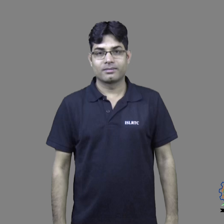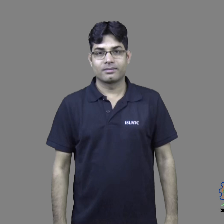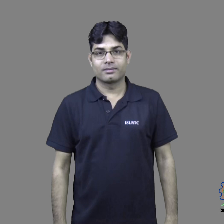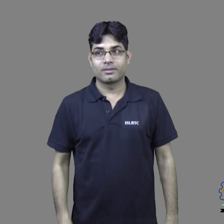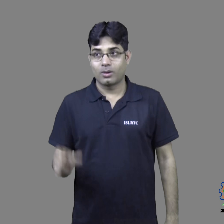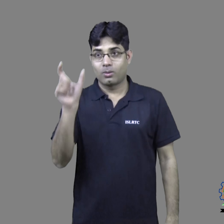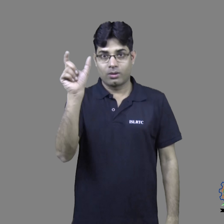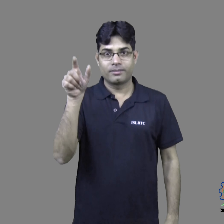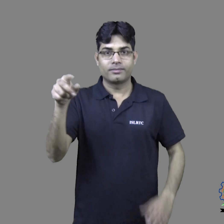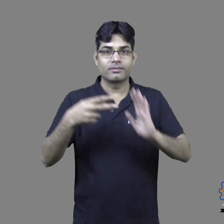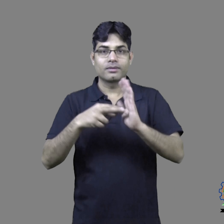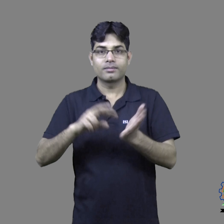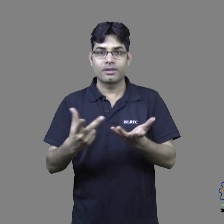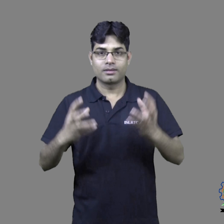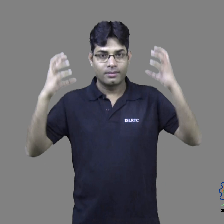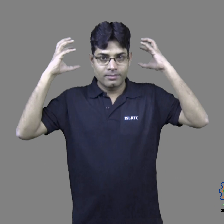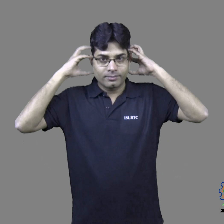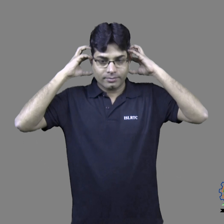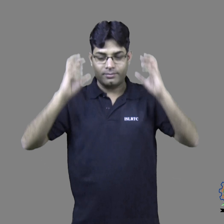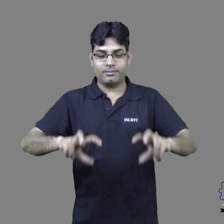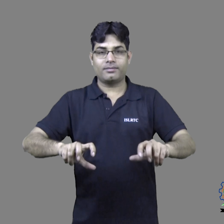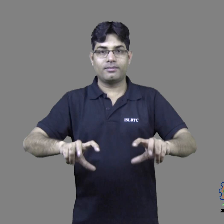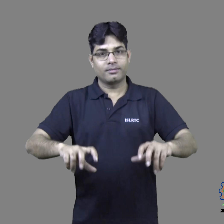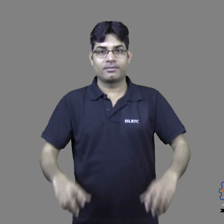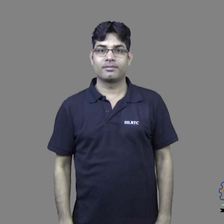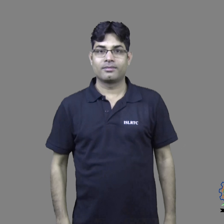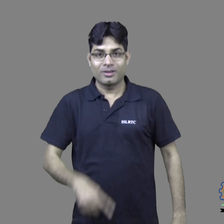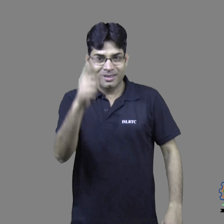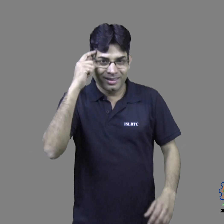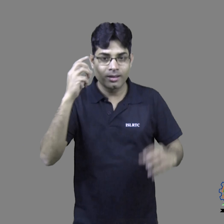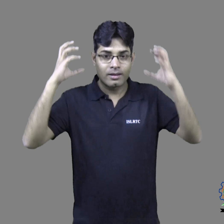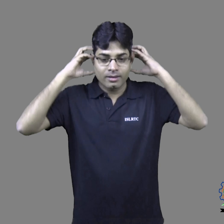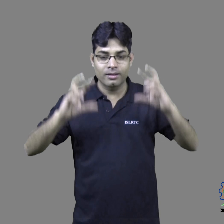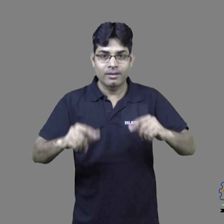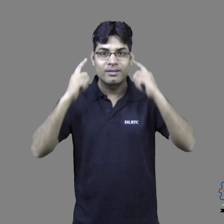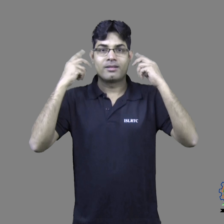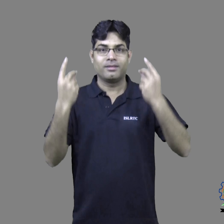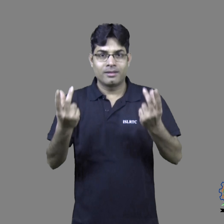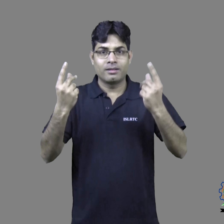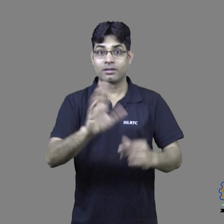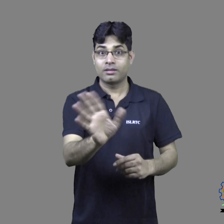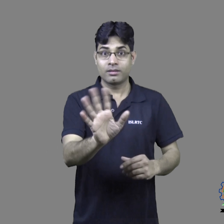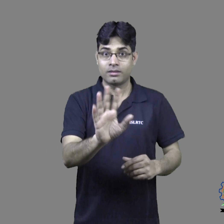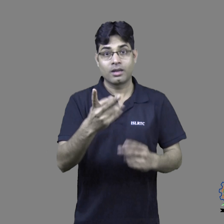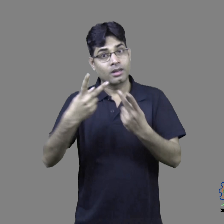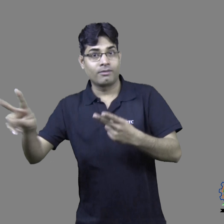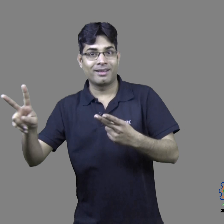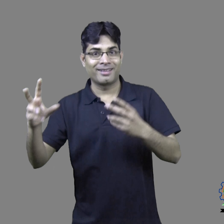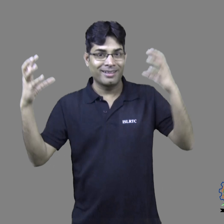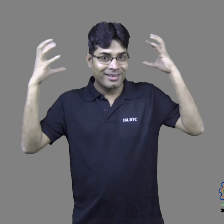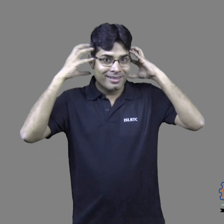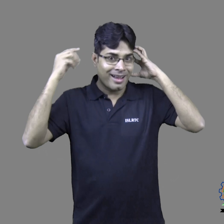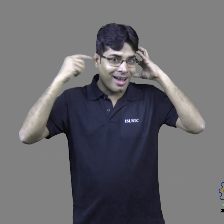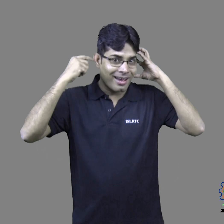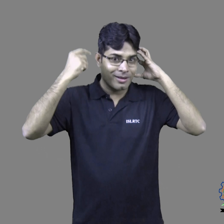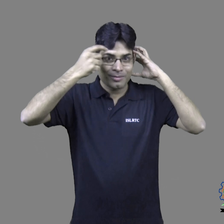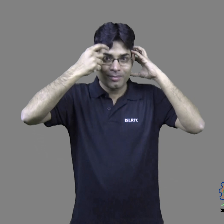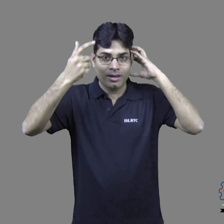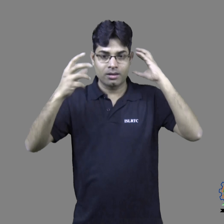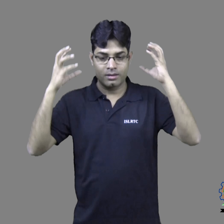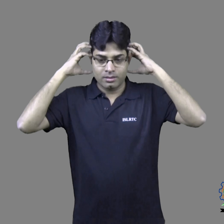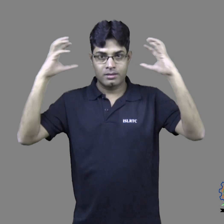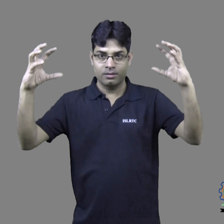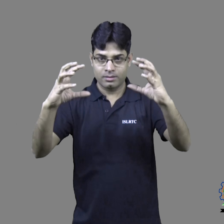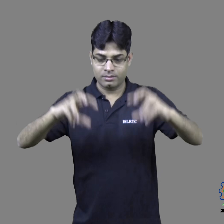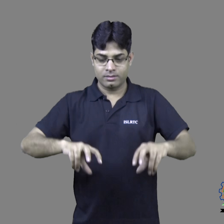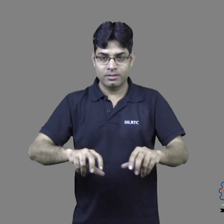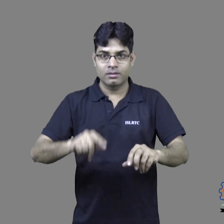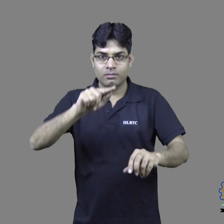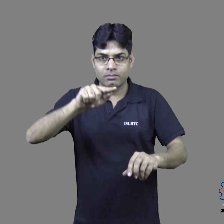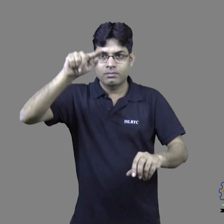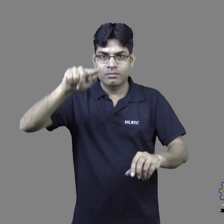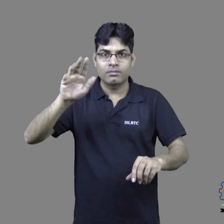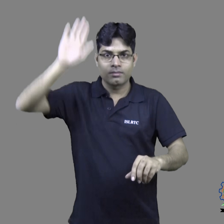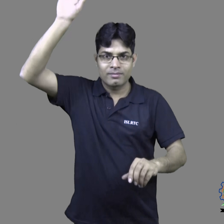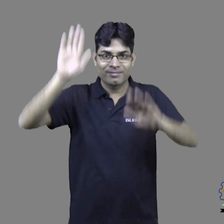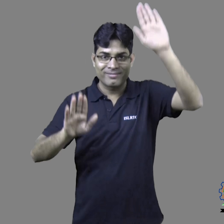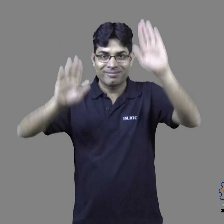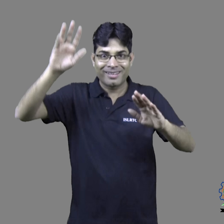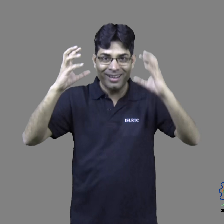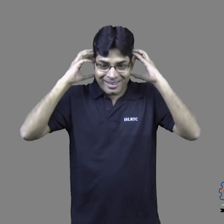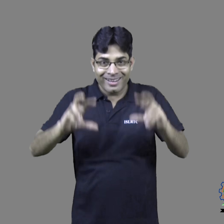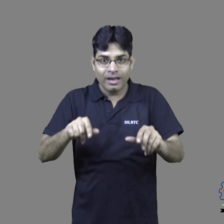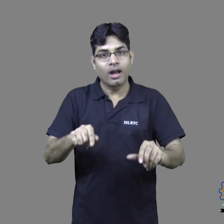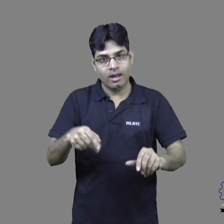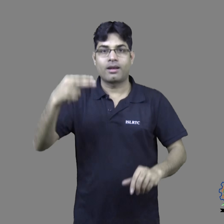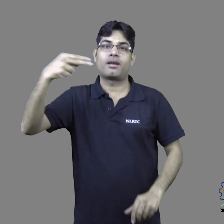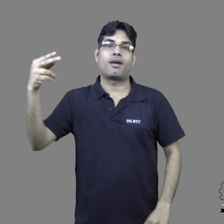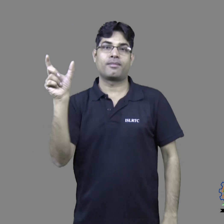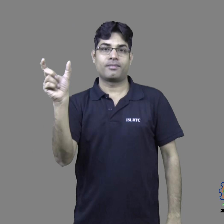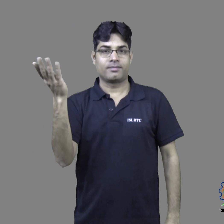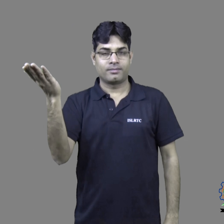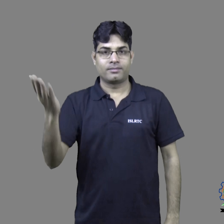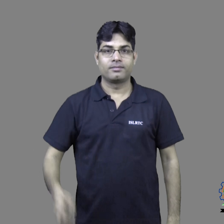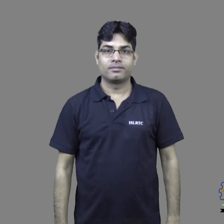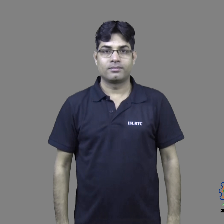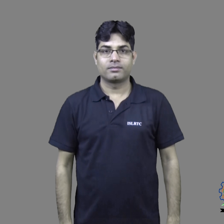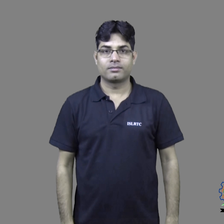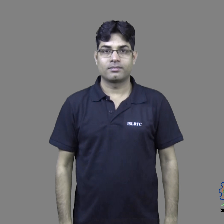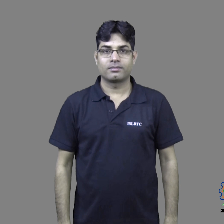Audiometer